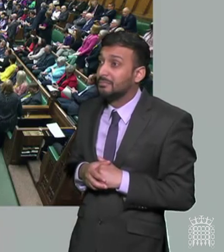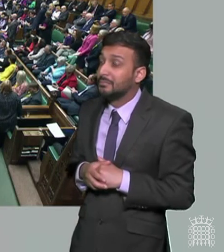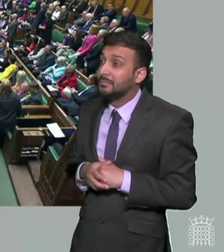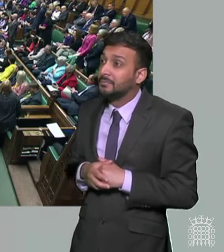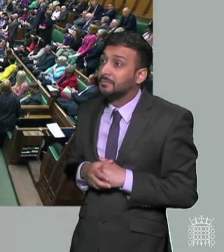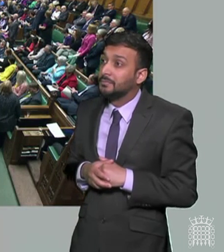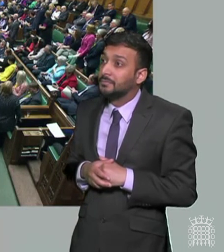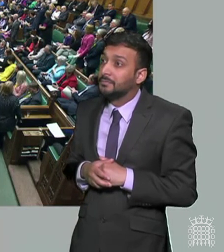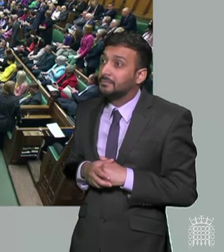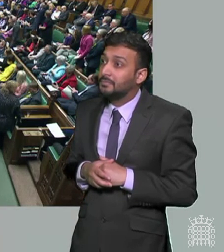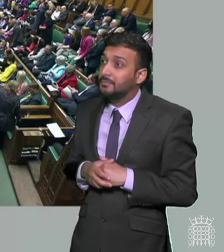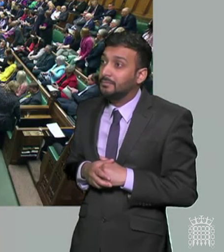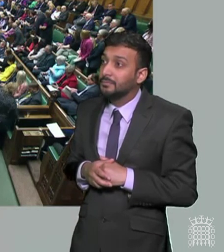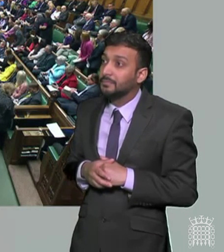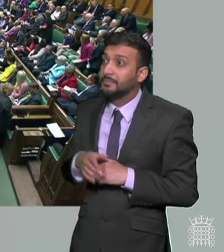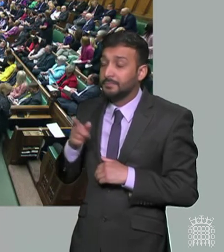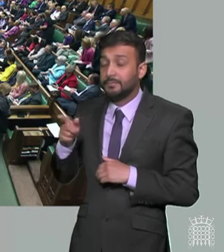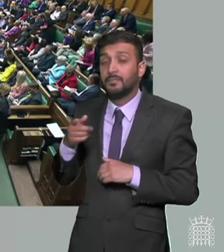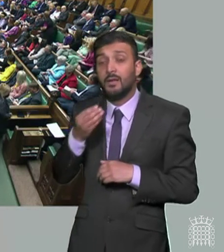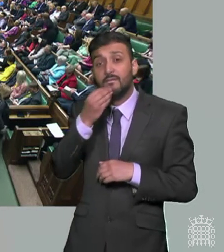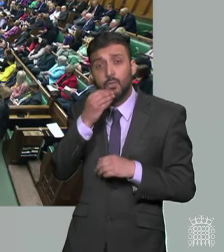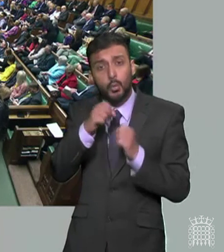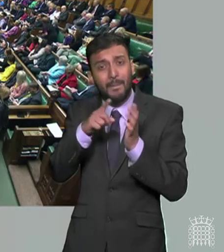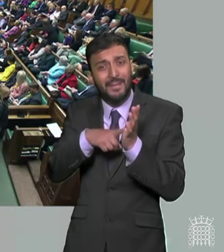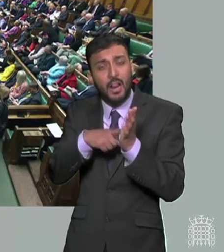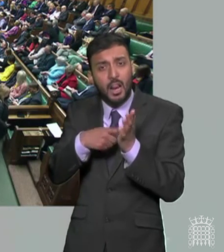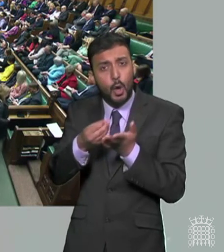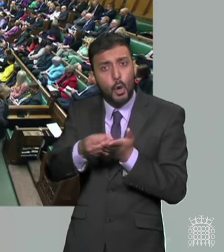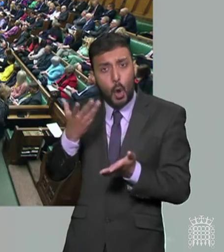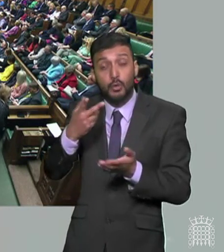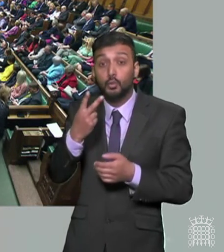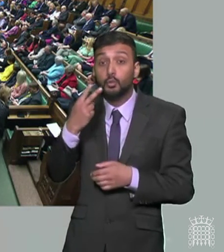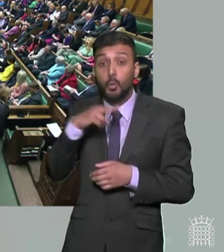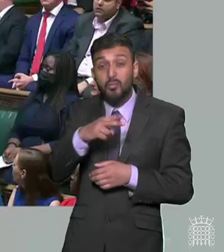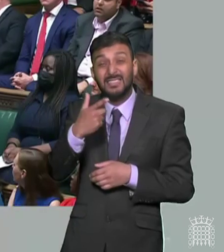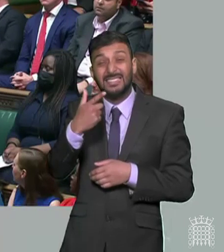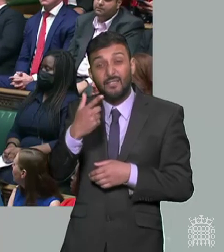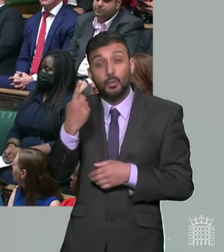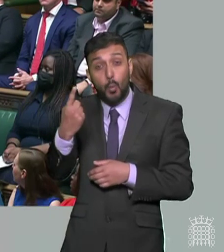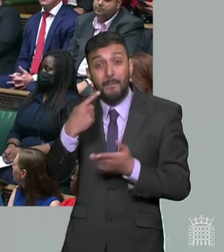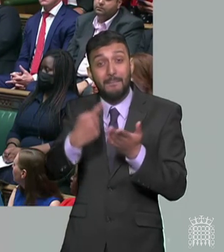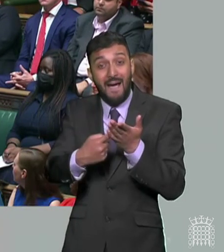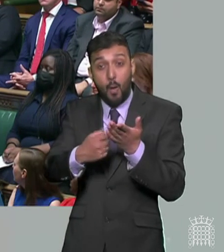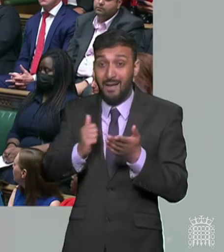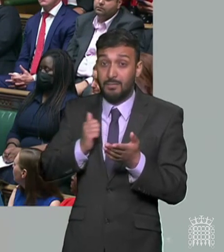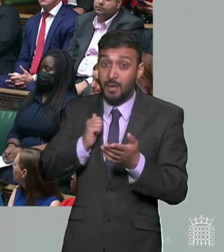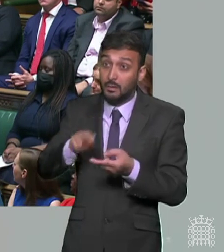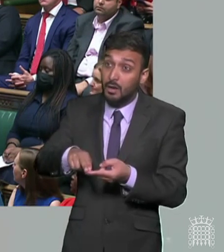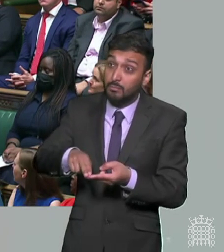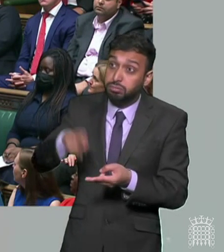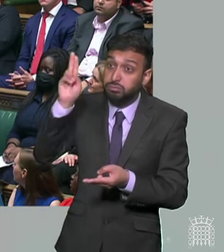10. The cost of household food bills is set to rise by £271 this year as prices soar.